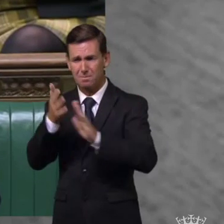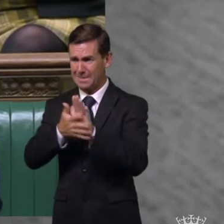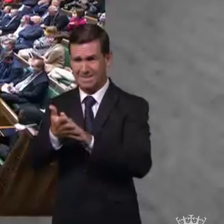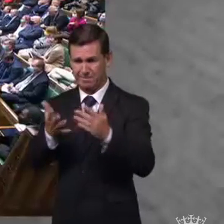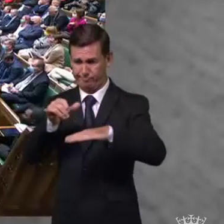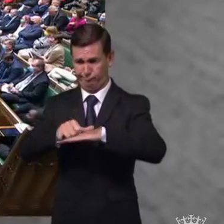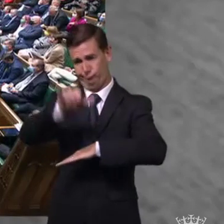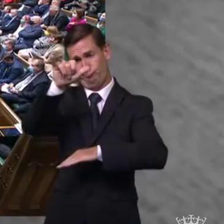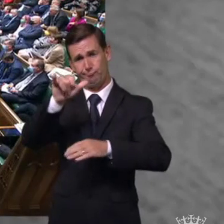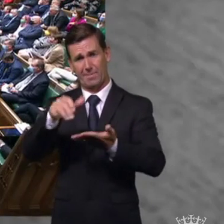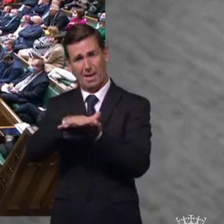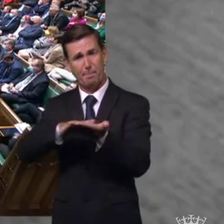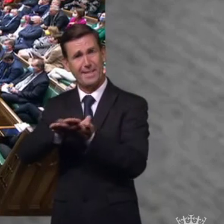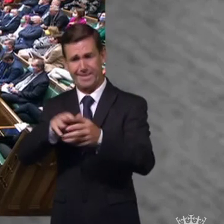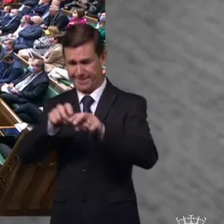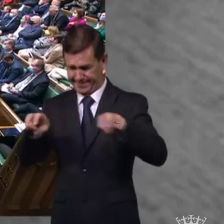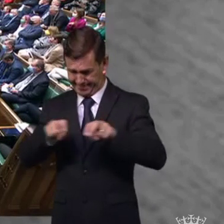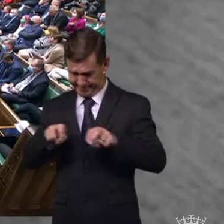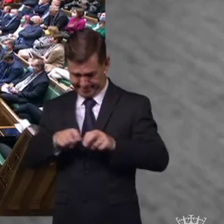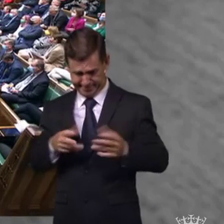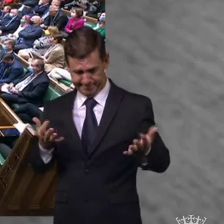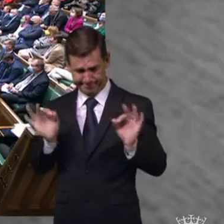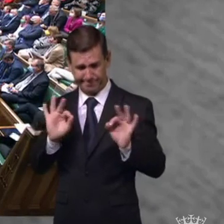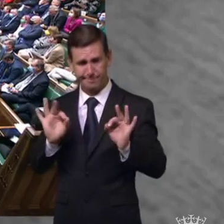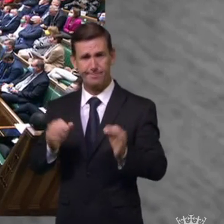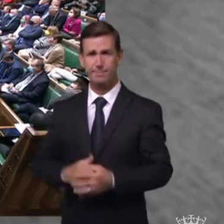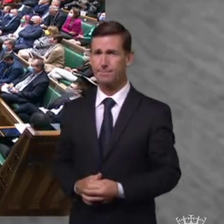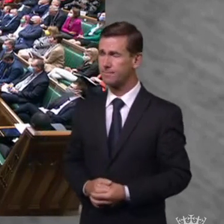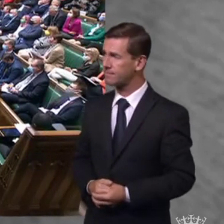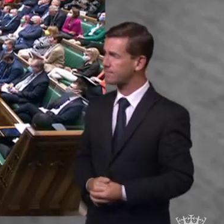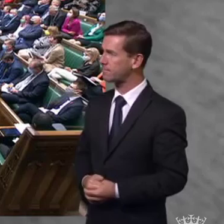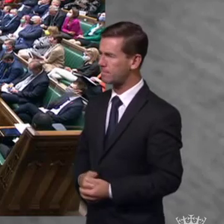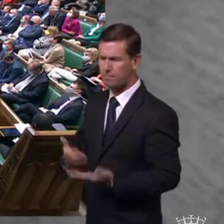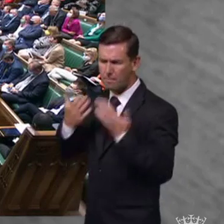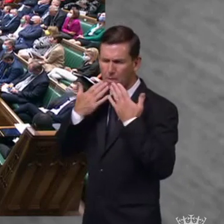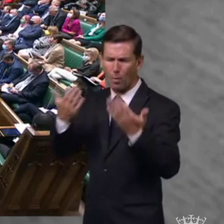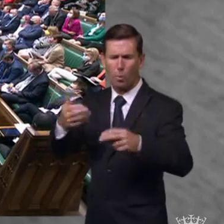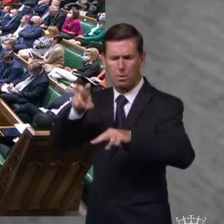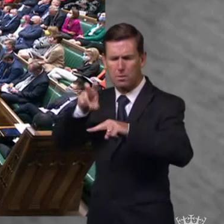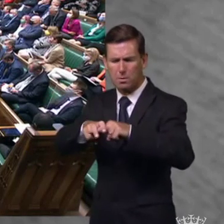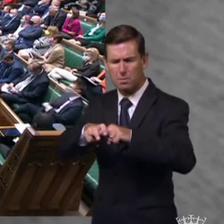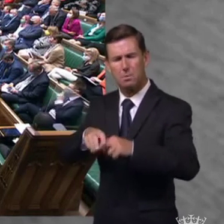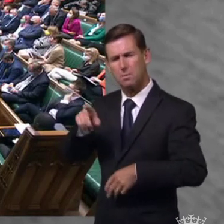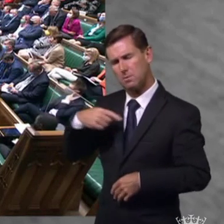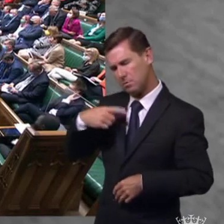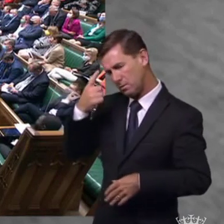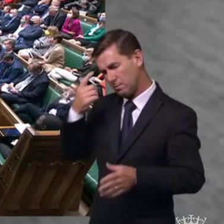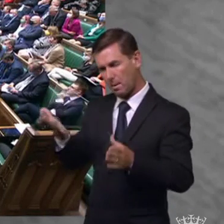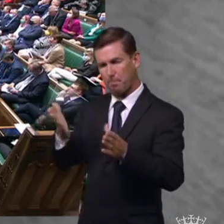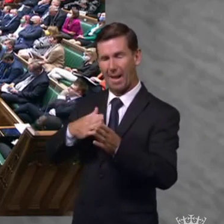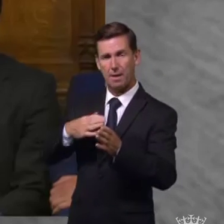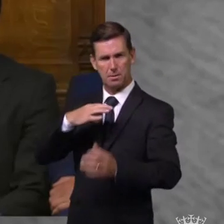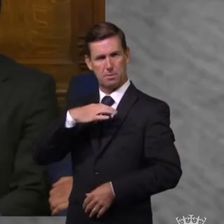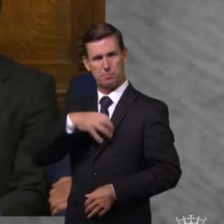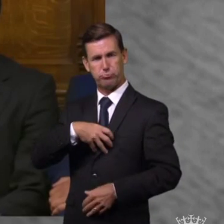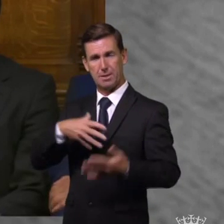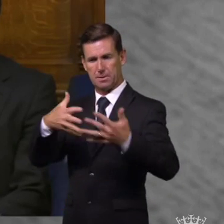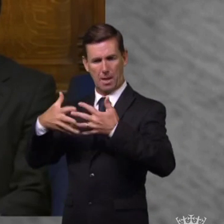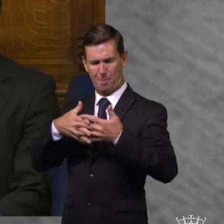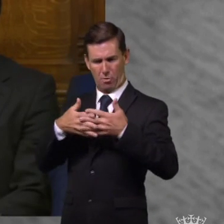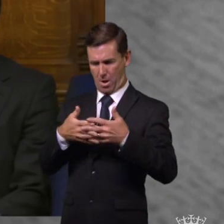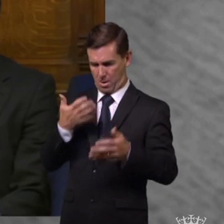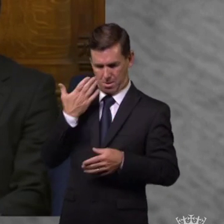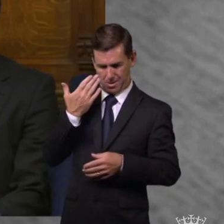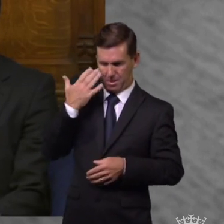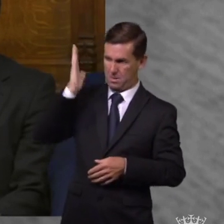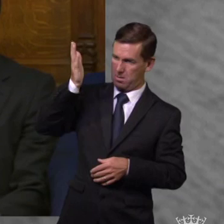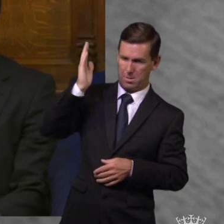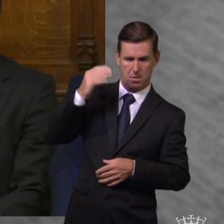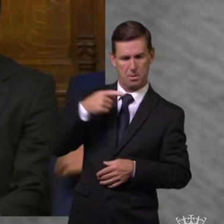May I take the right honourable and learned Gentleman back to the statement that the President of the United States made the other day?